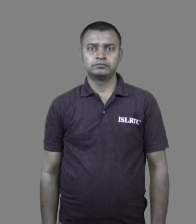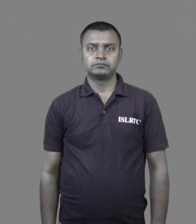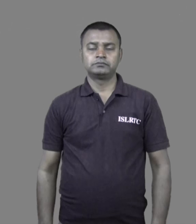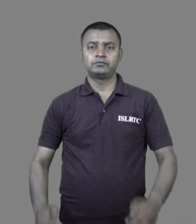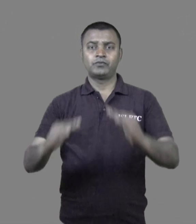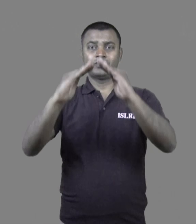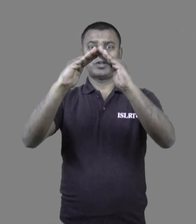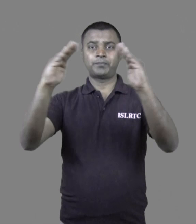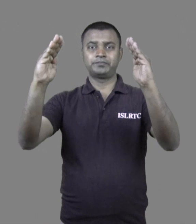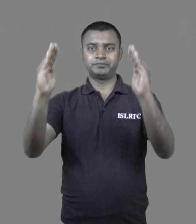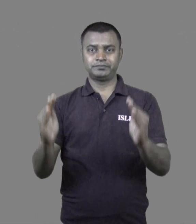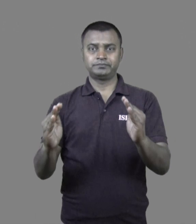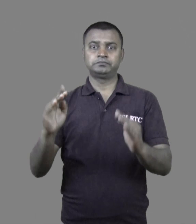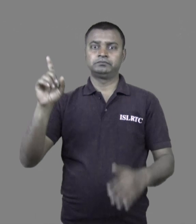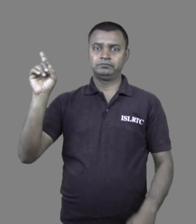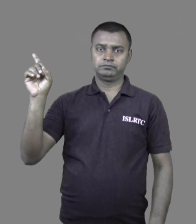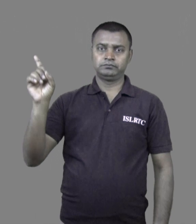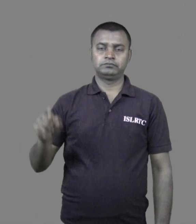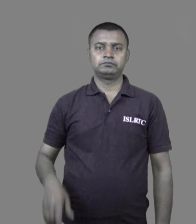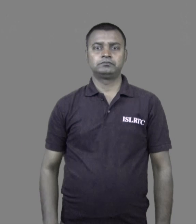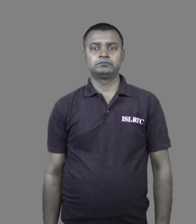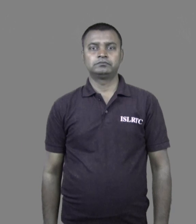Lok Janshakti Party LJP